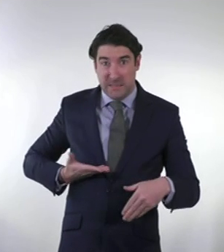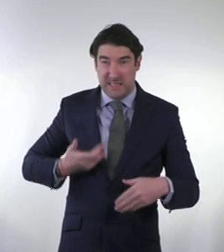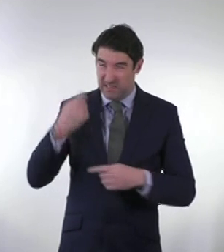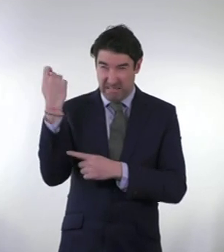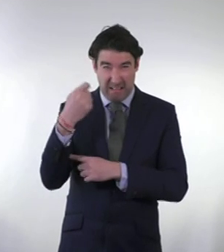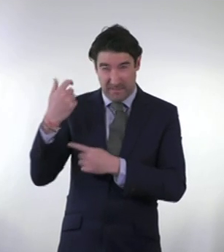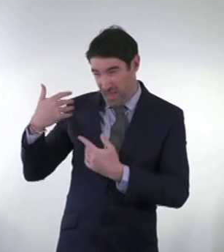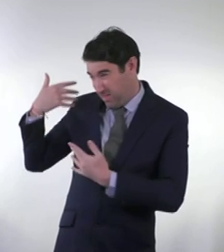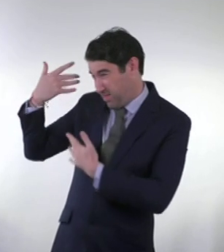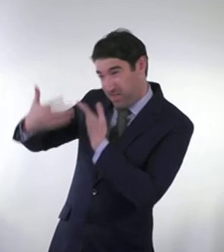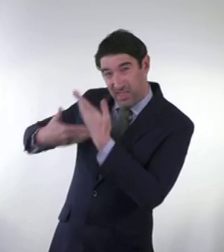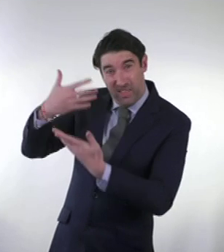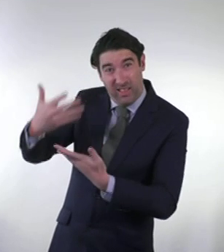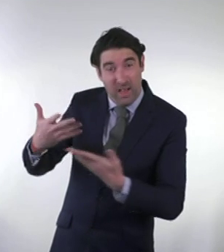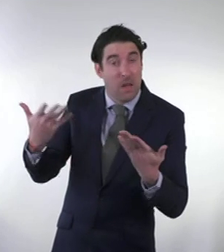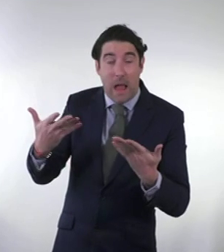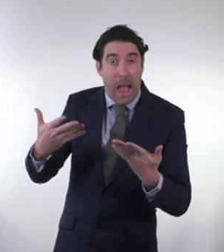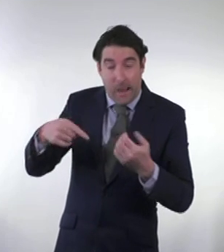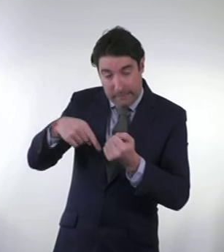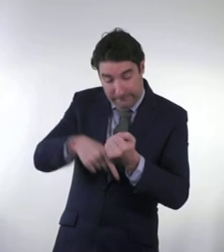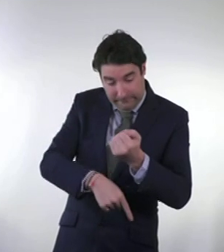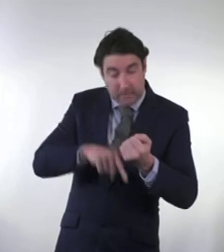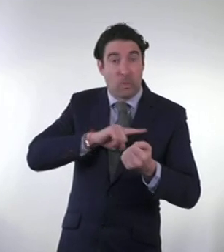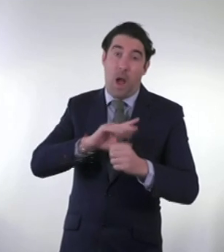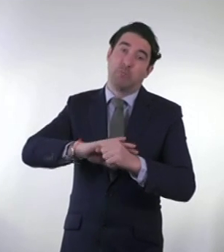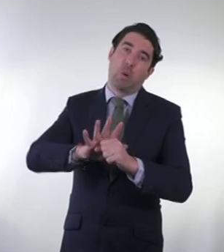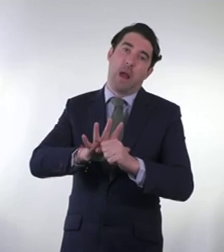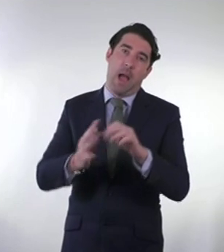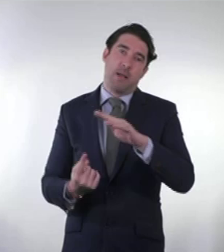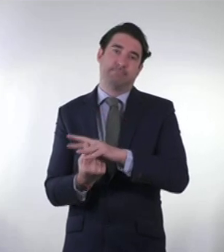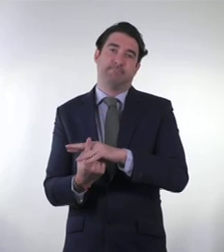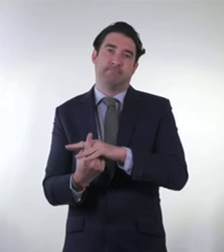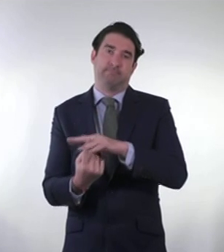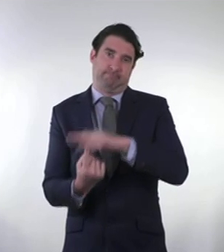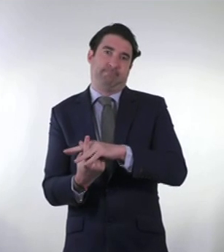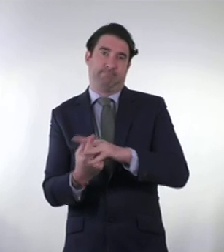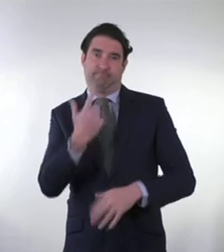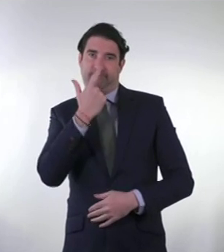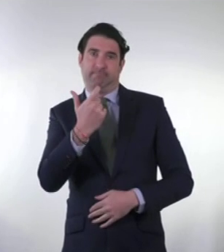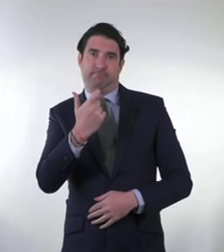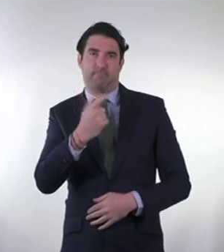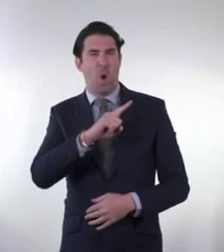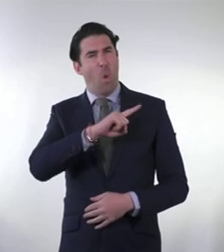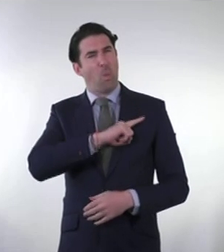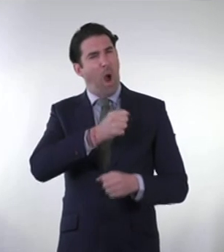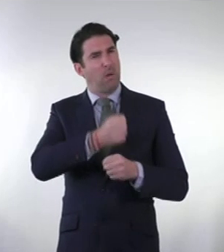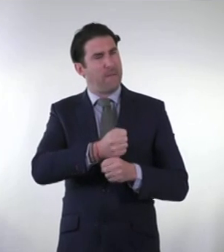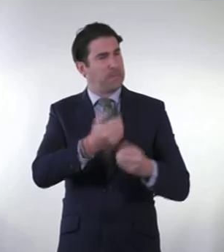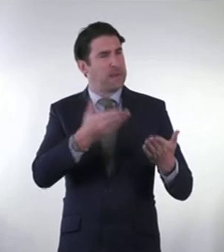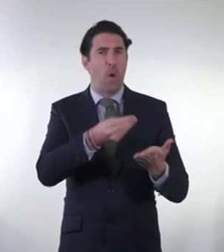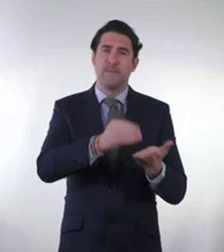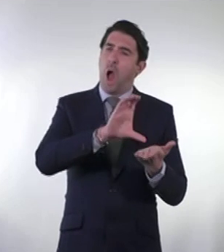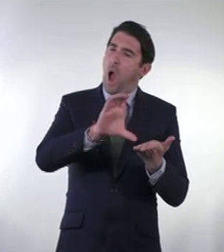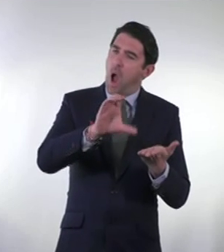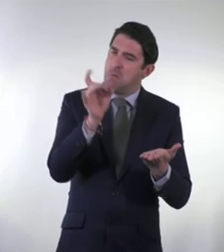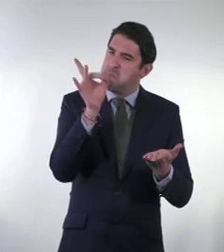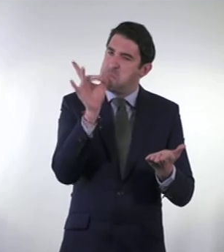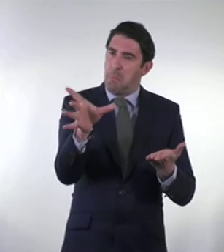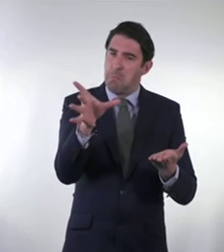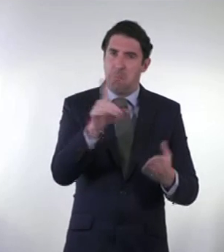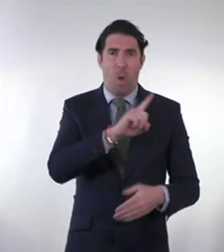These businesses are doing the right thing. Why have the Government decided that these jobs are not worth saving?